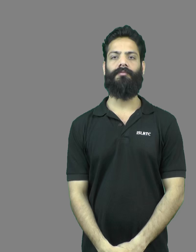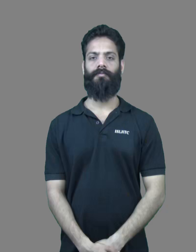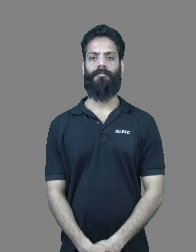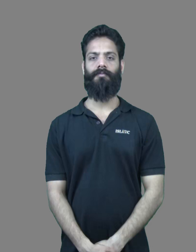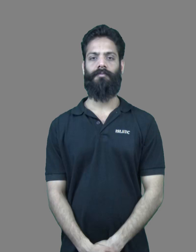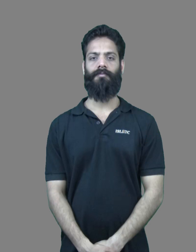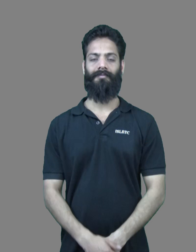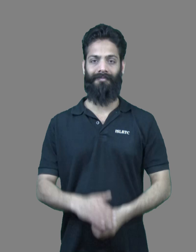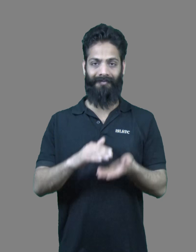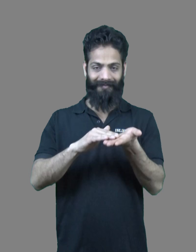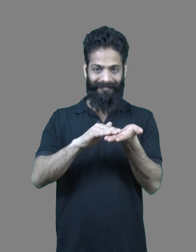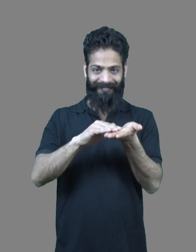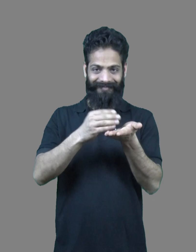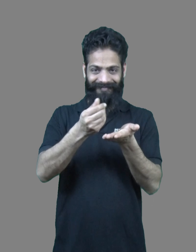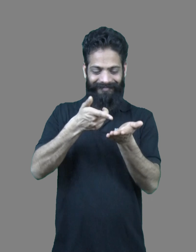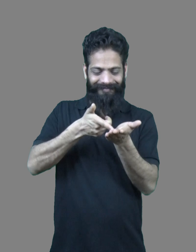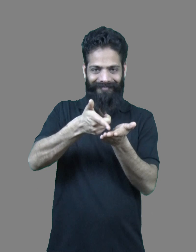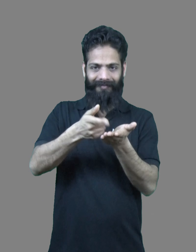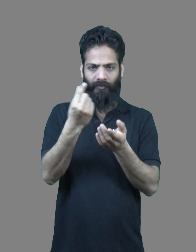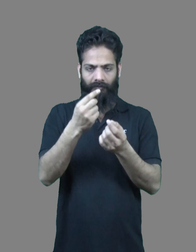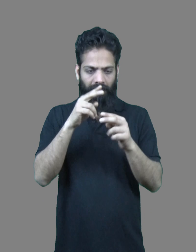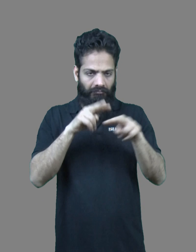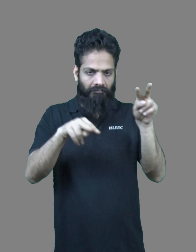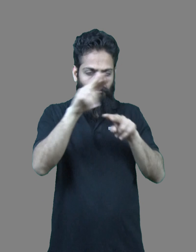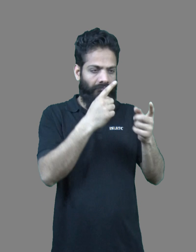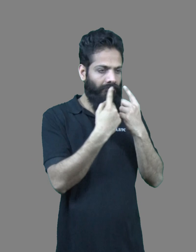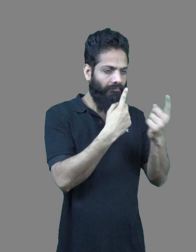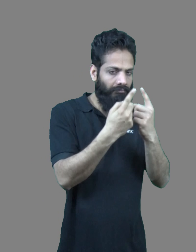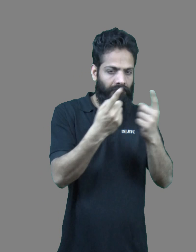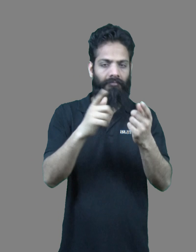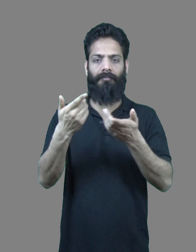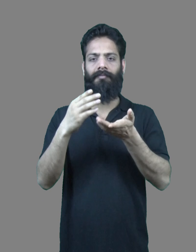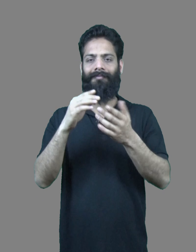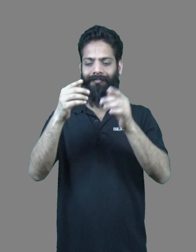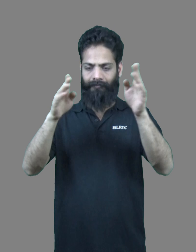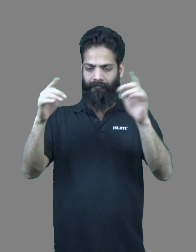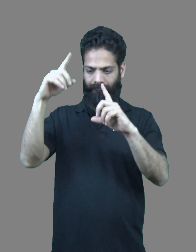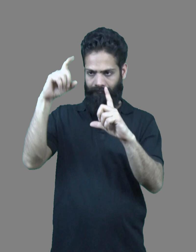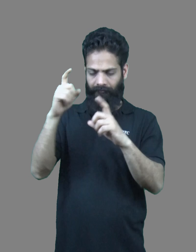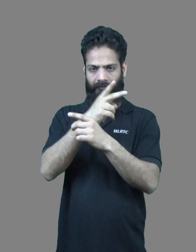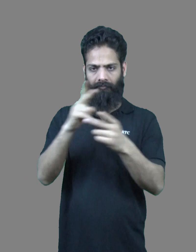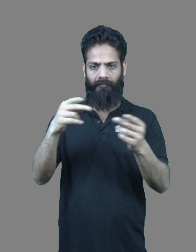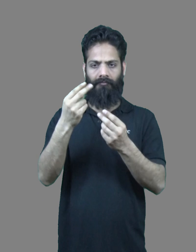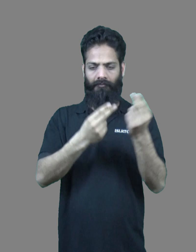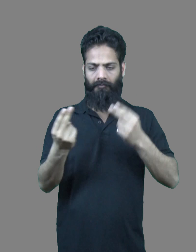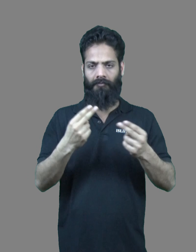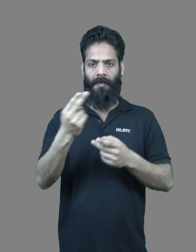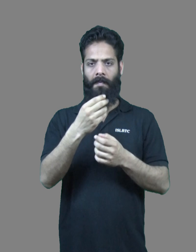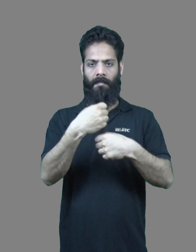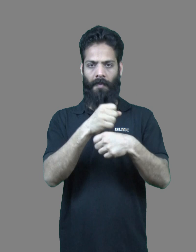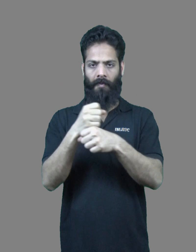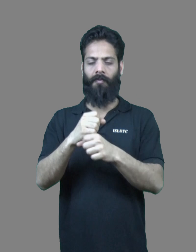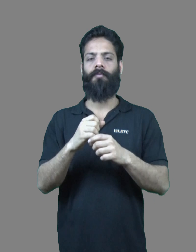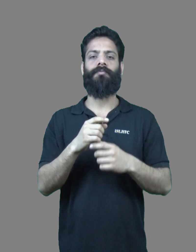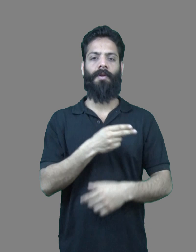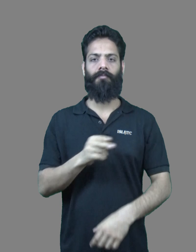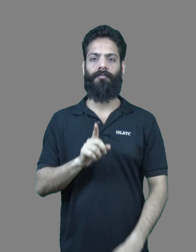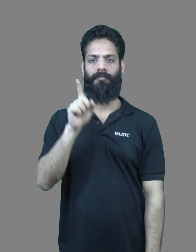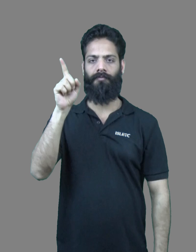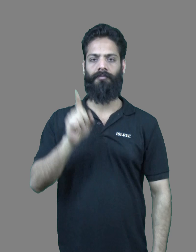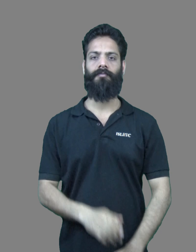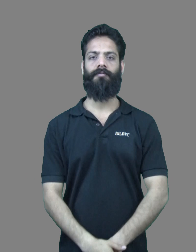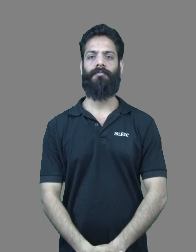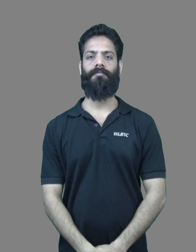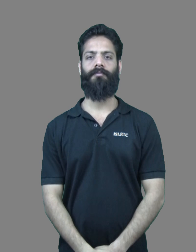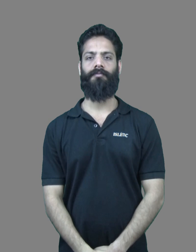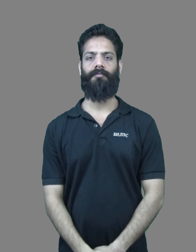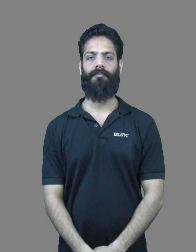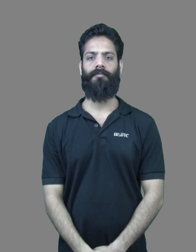Soil Survey